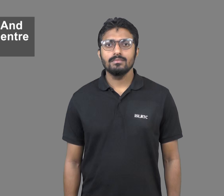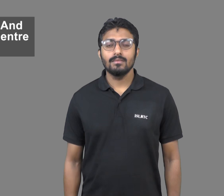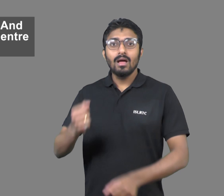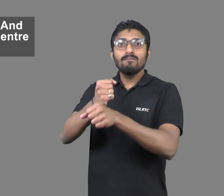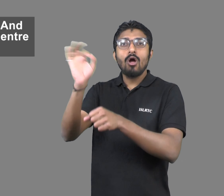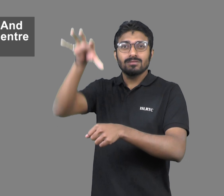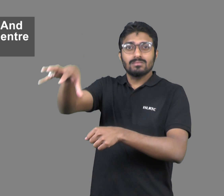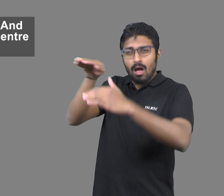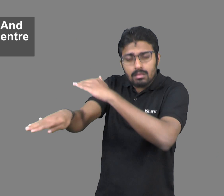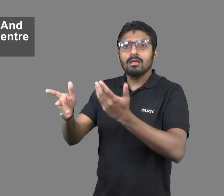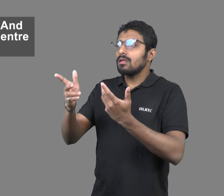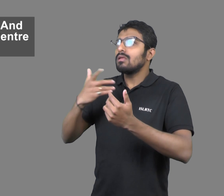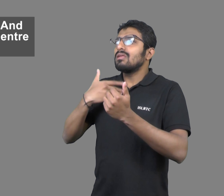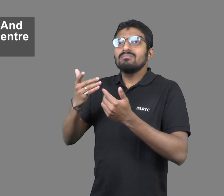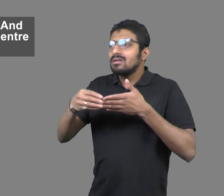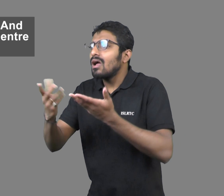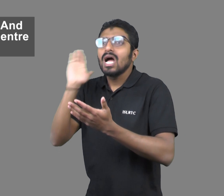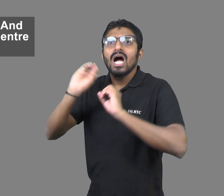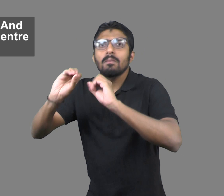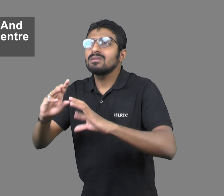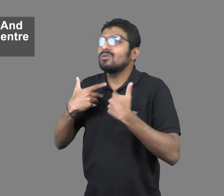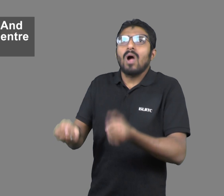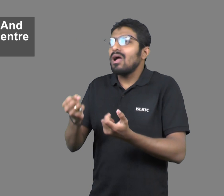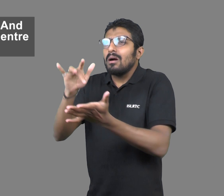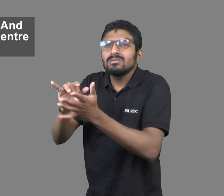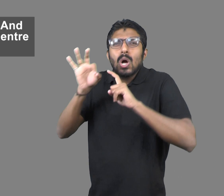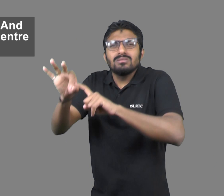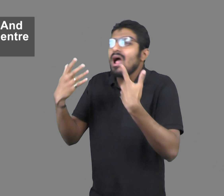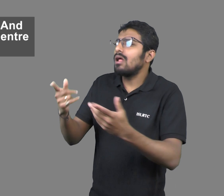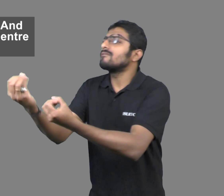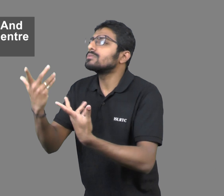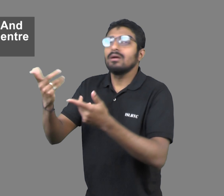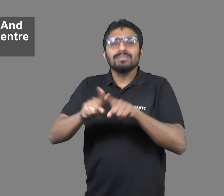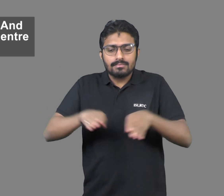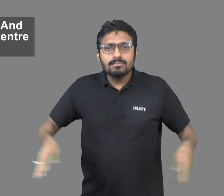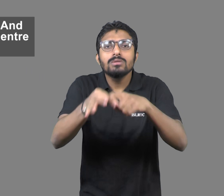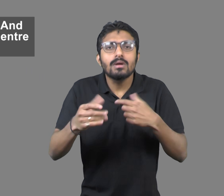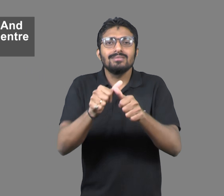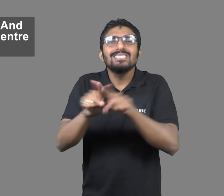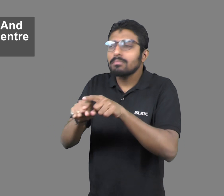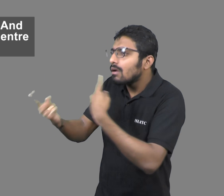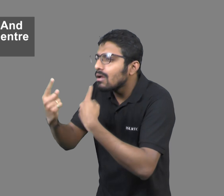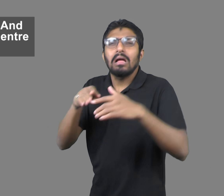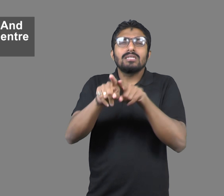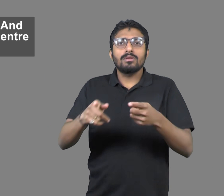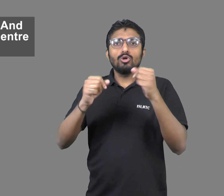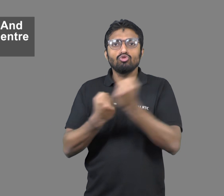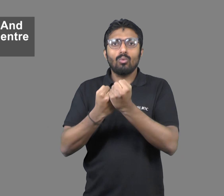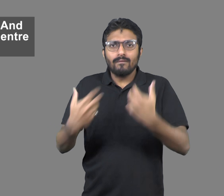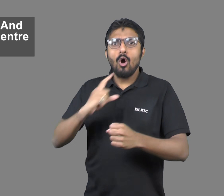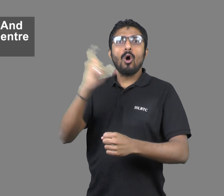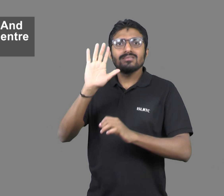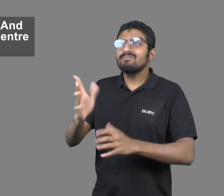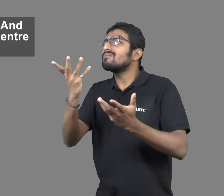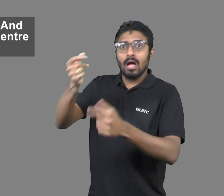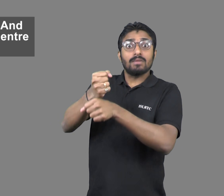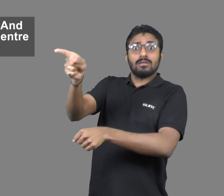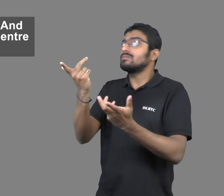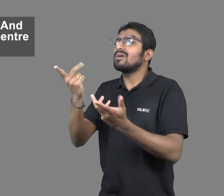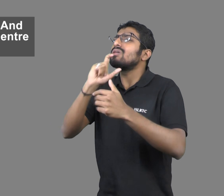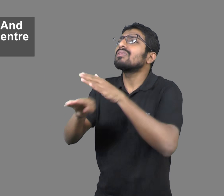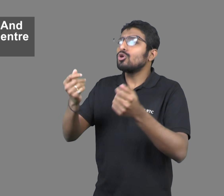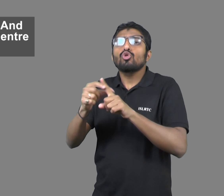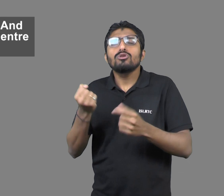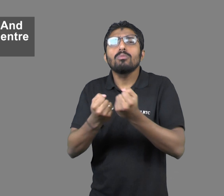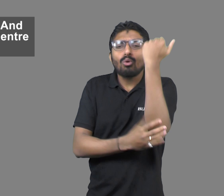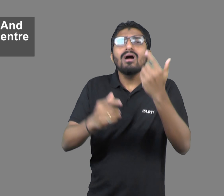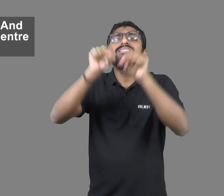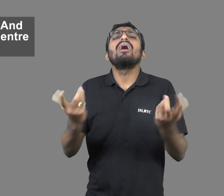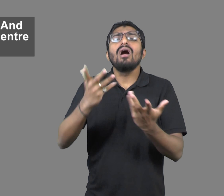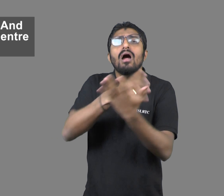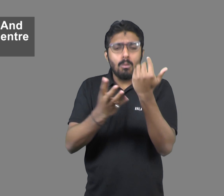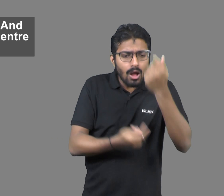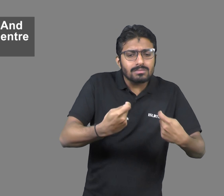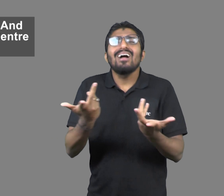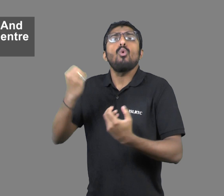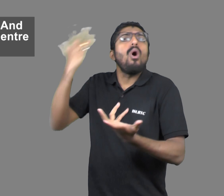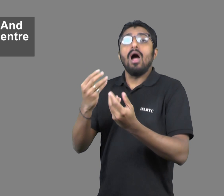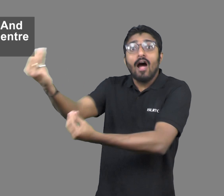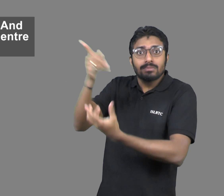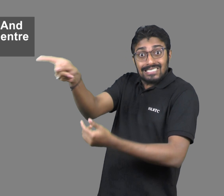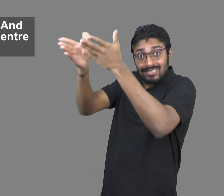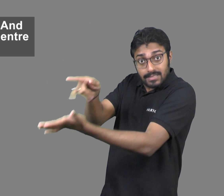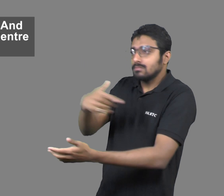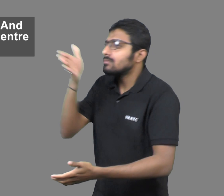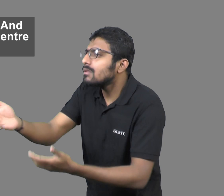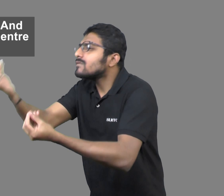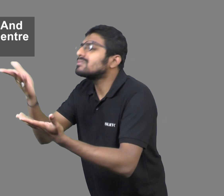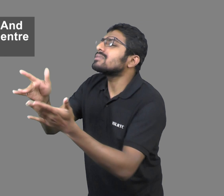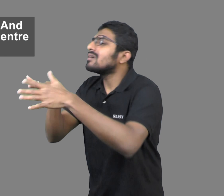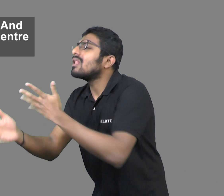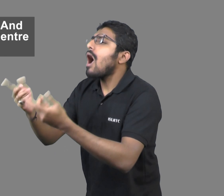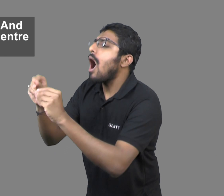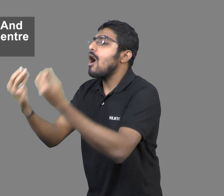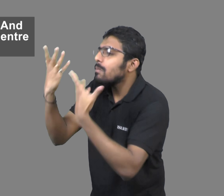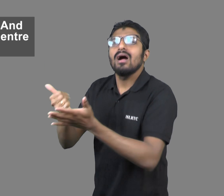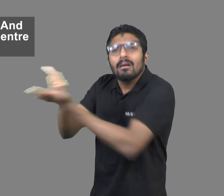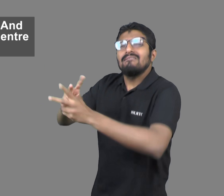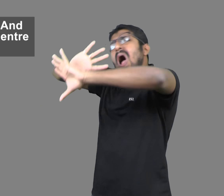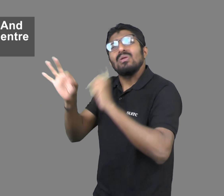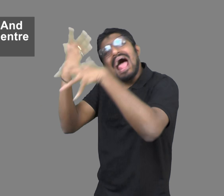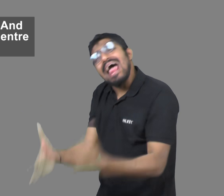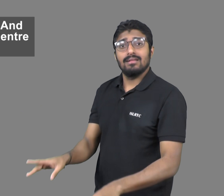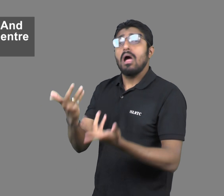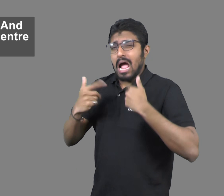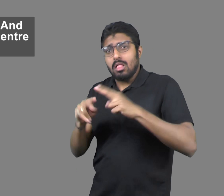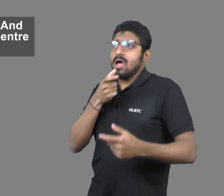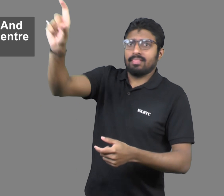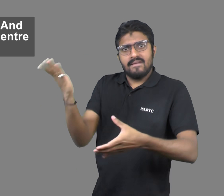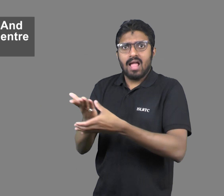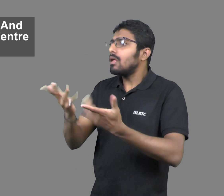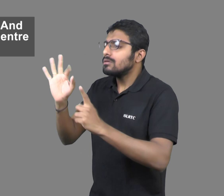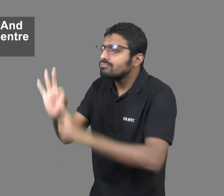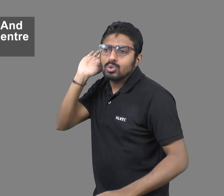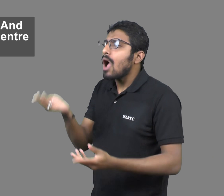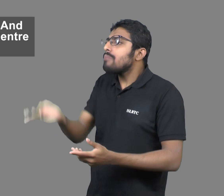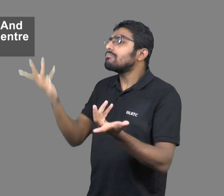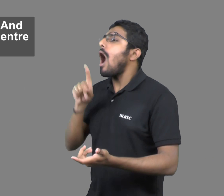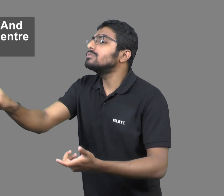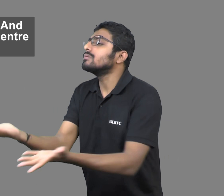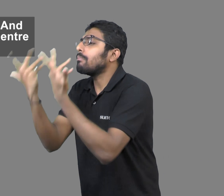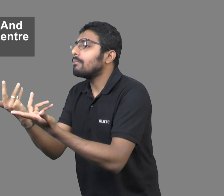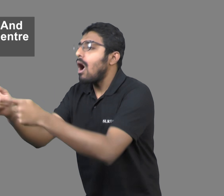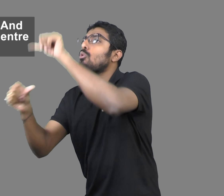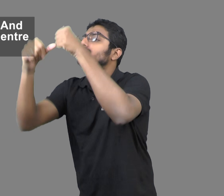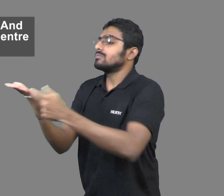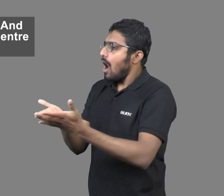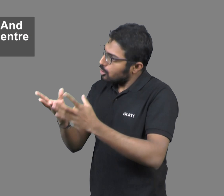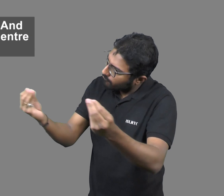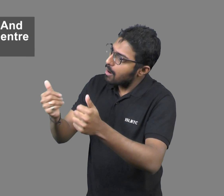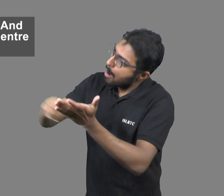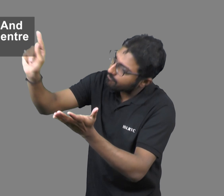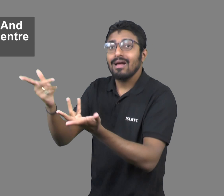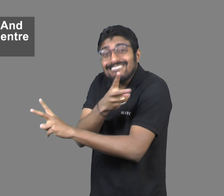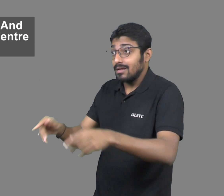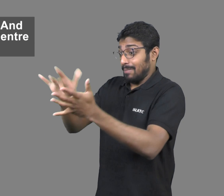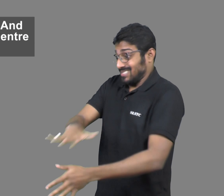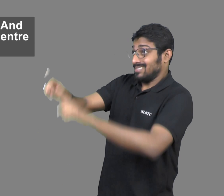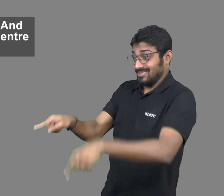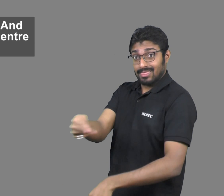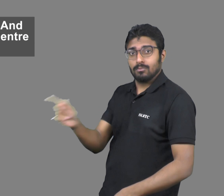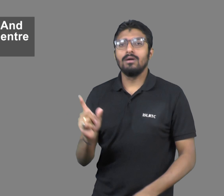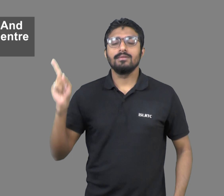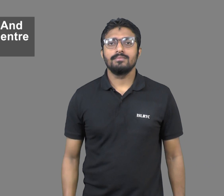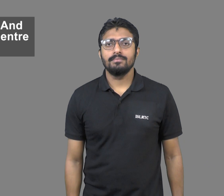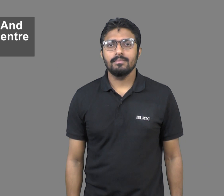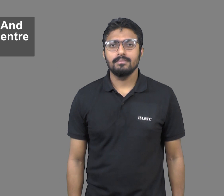Information and Facilitation Centre(IFC)